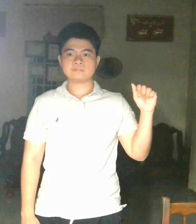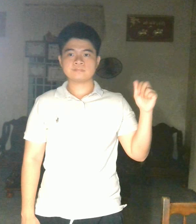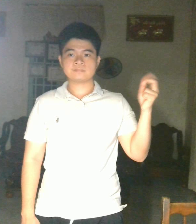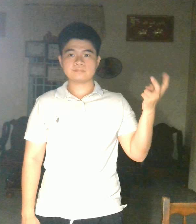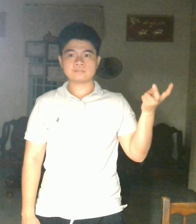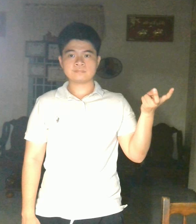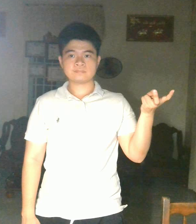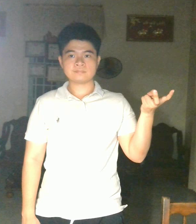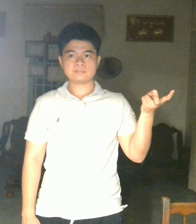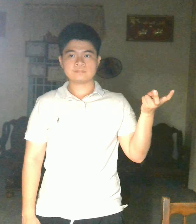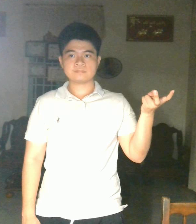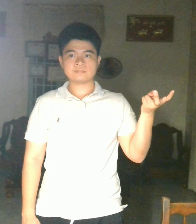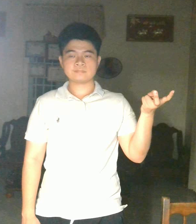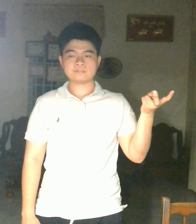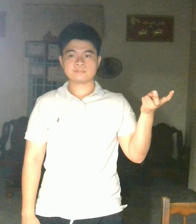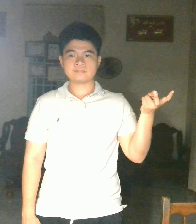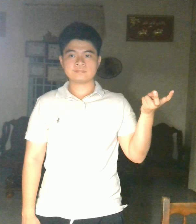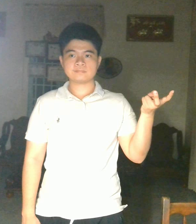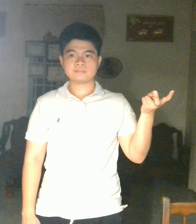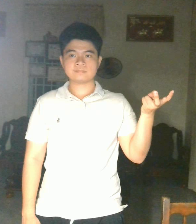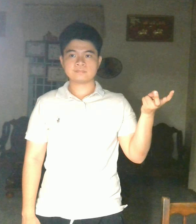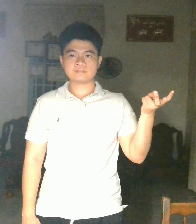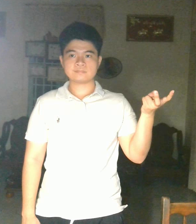ă